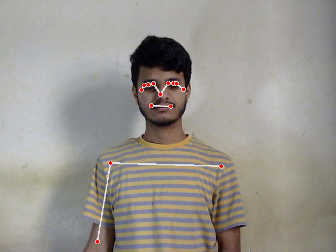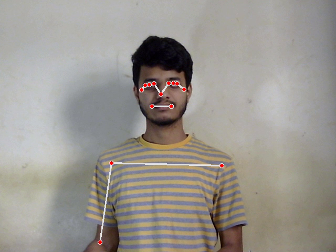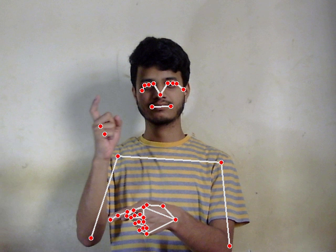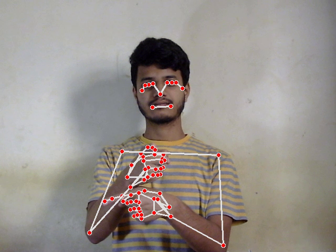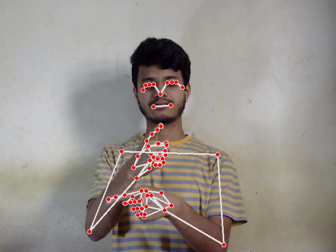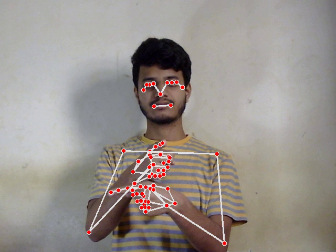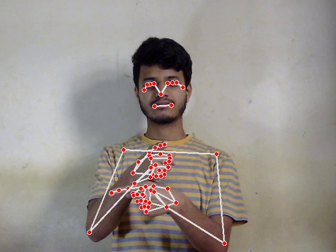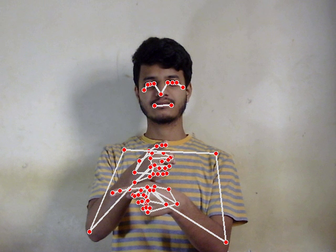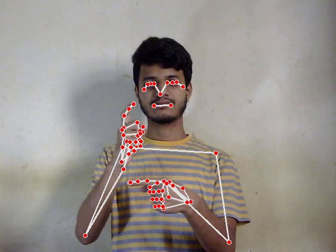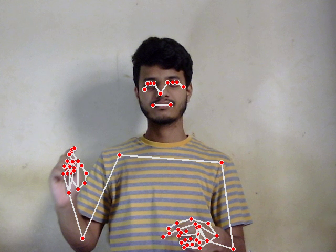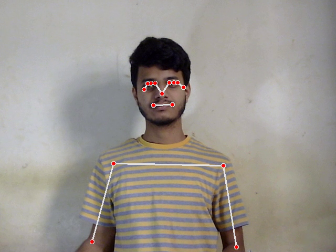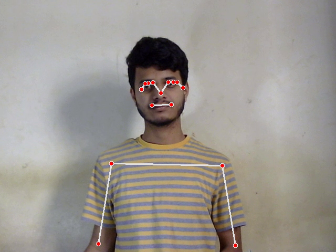right